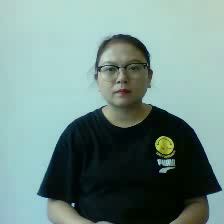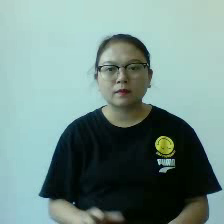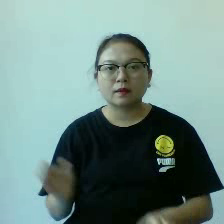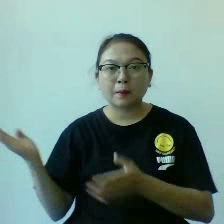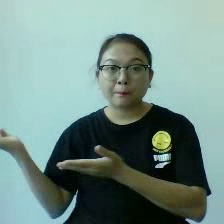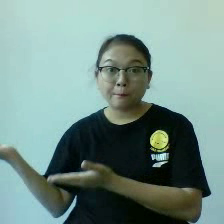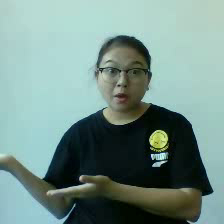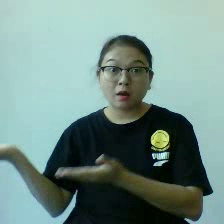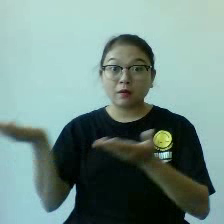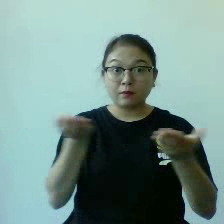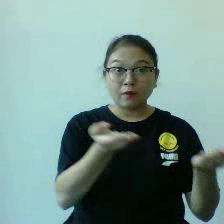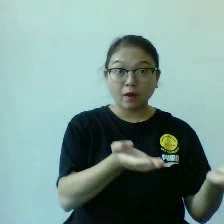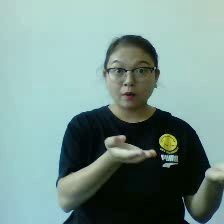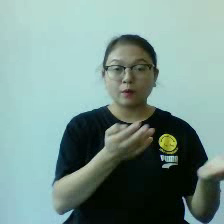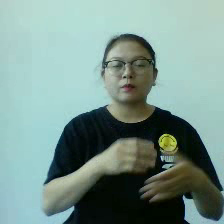Mời vào